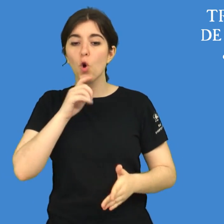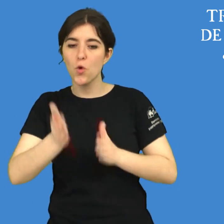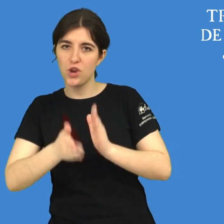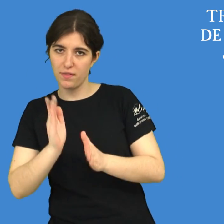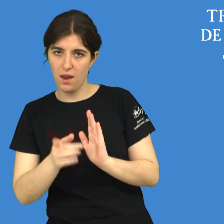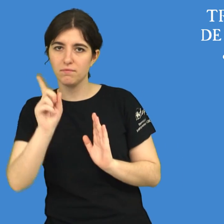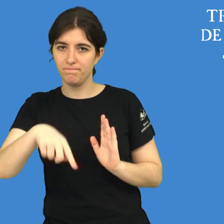terapia